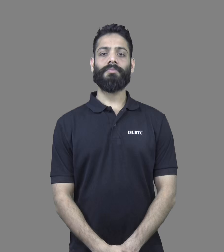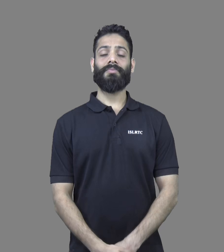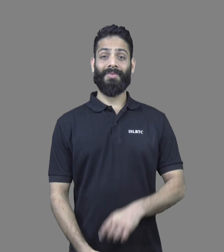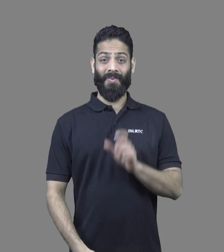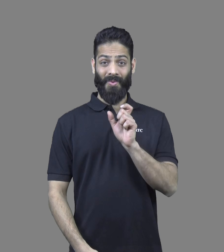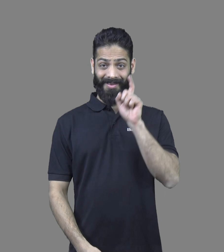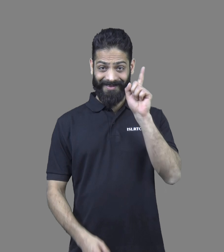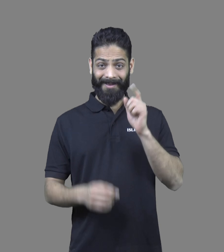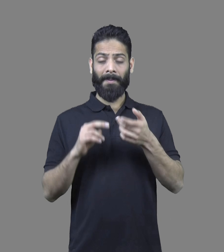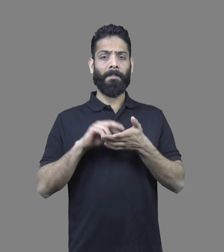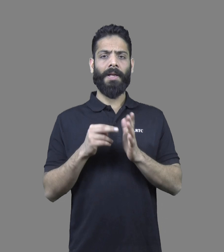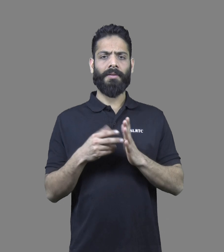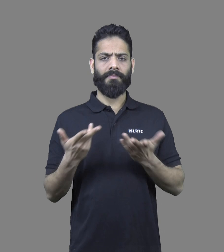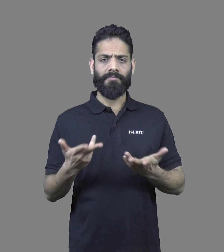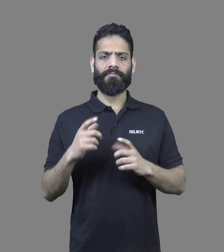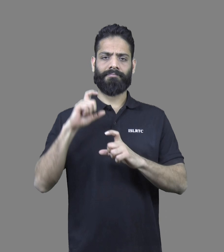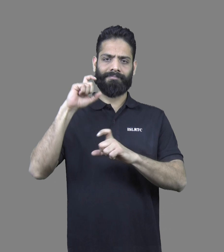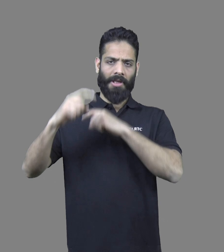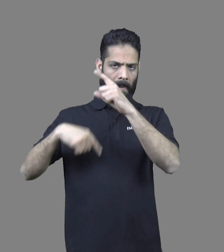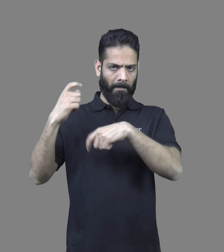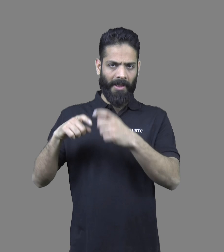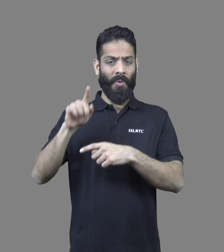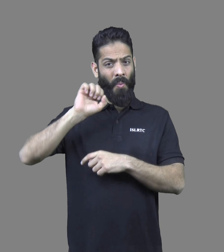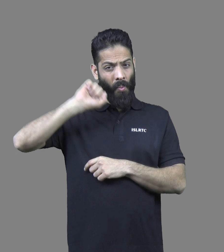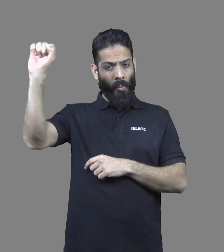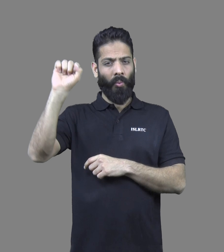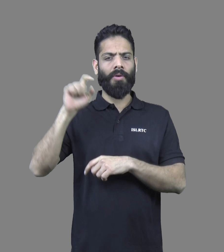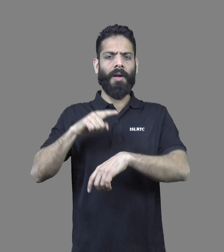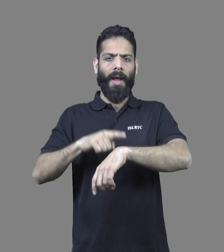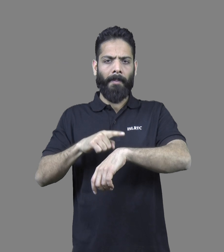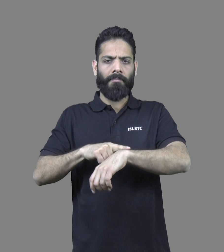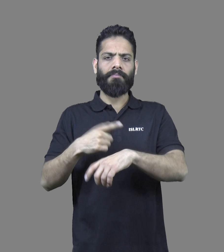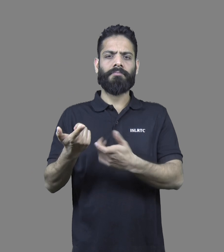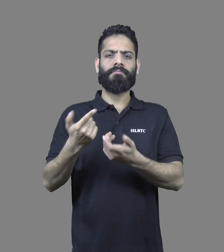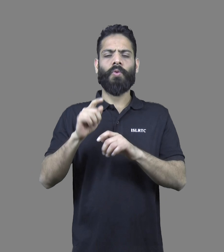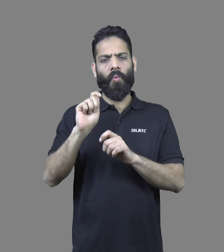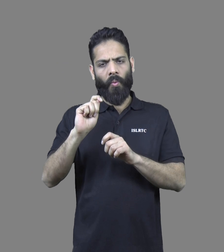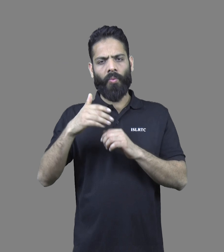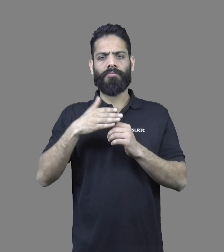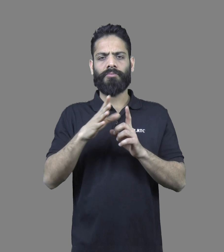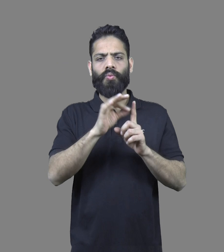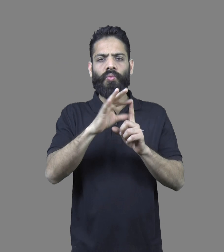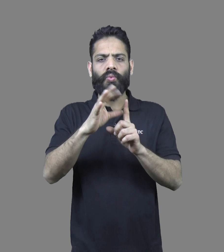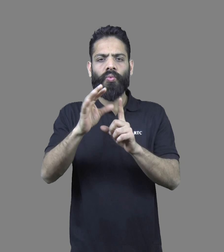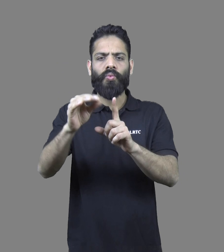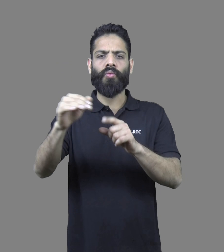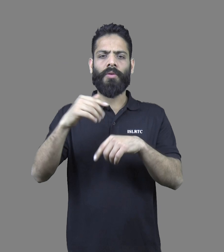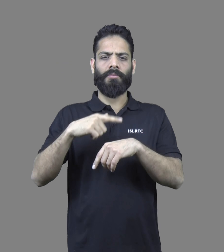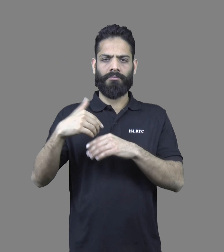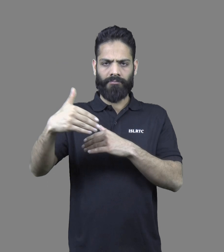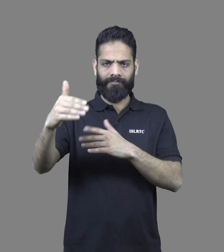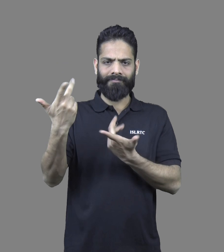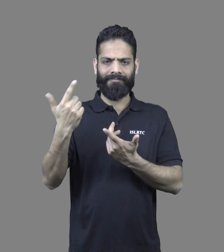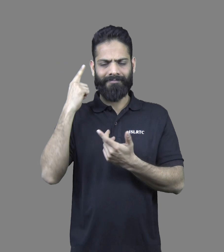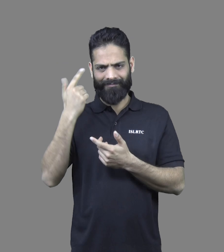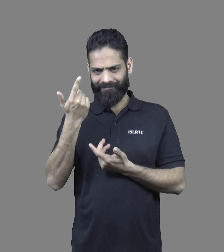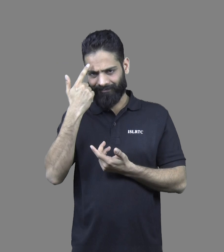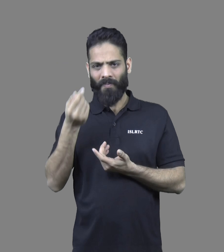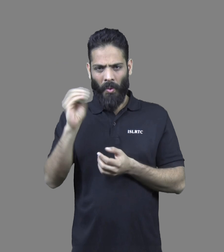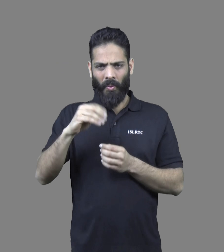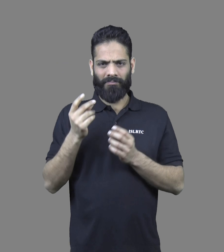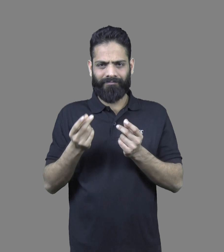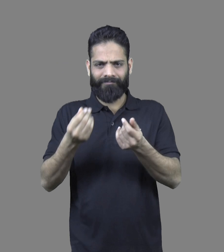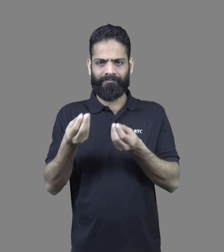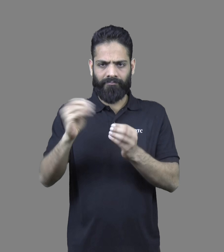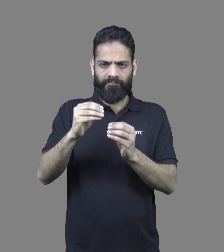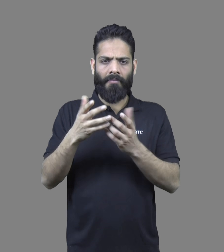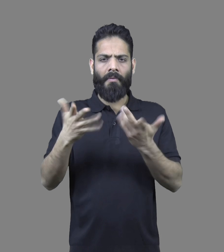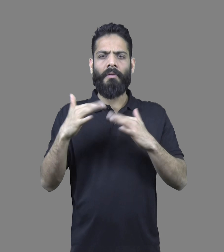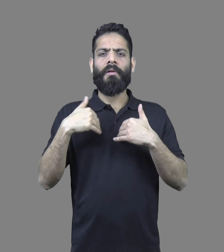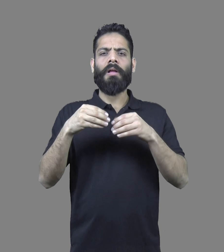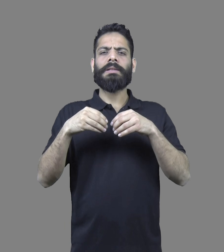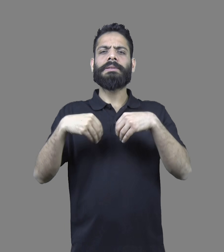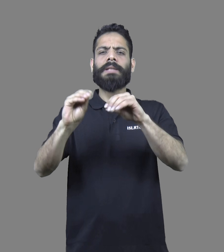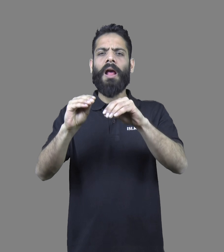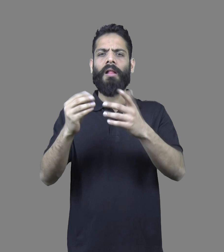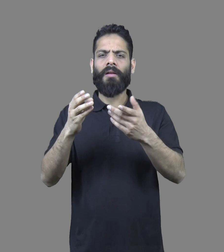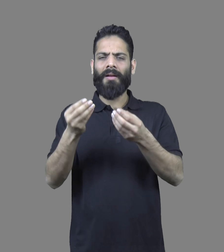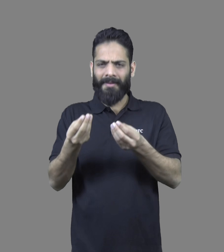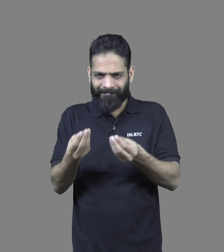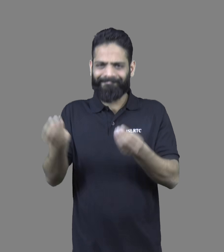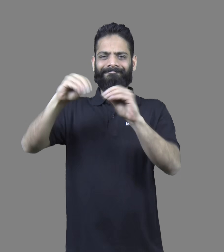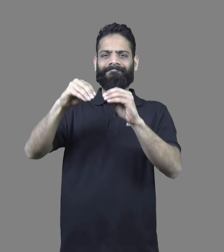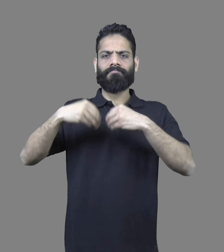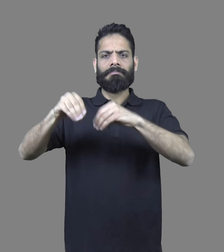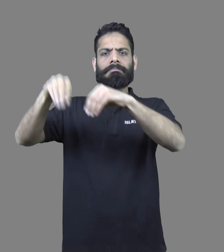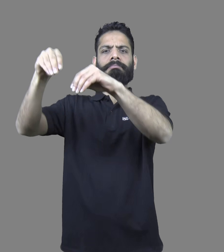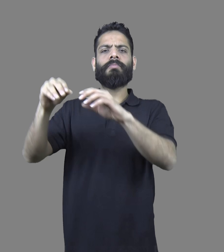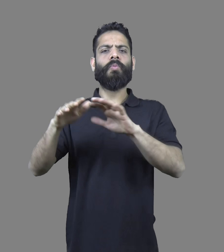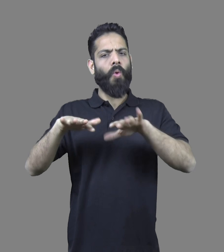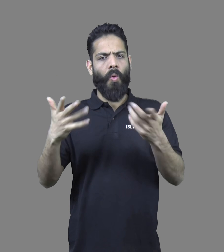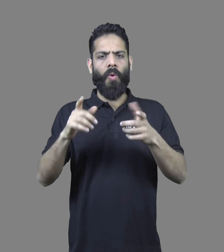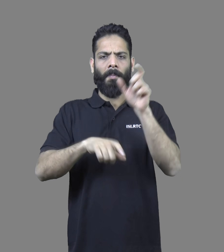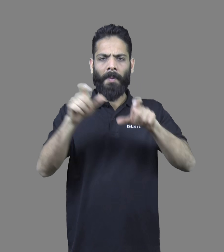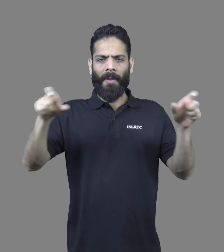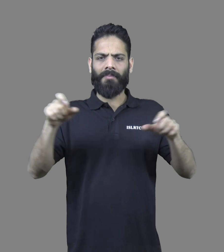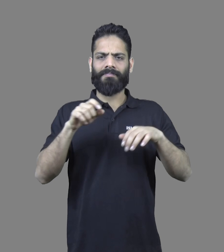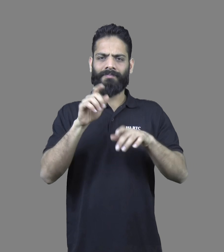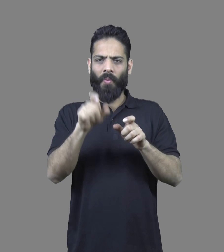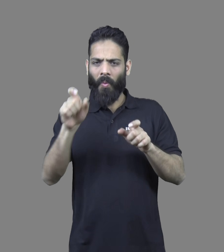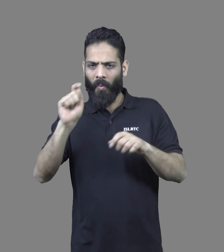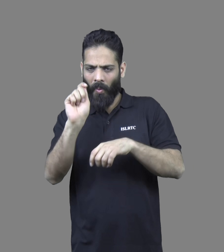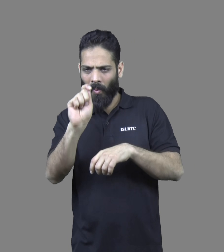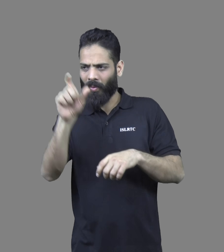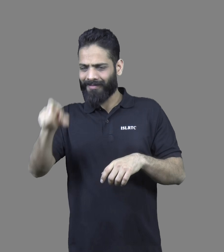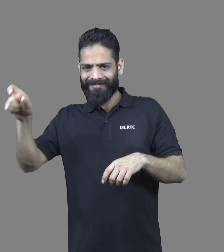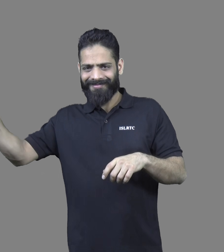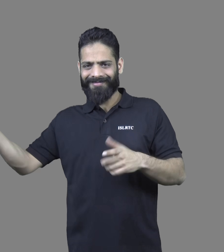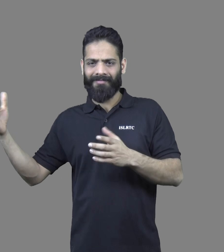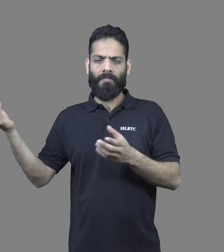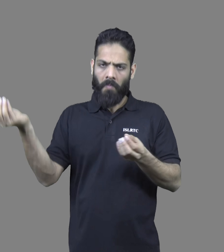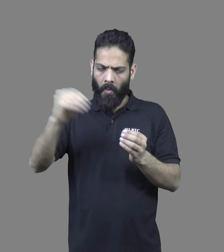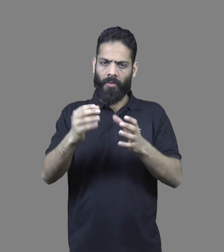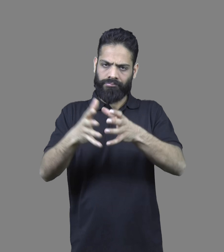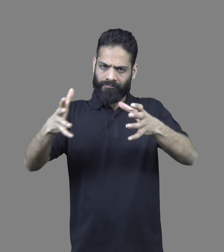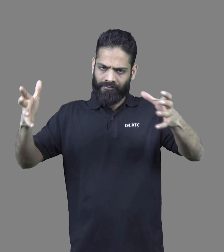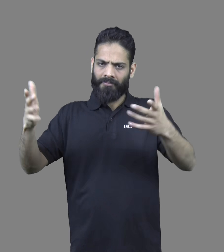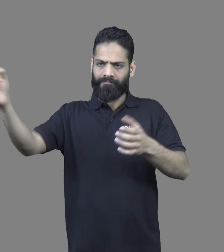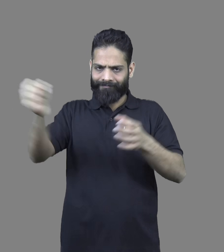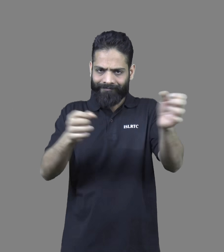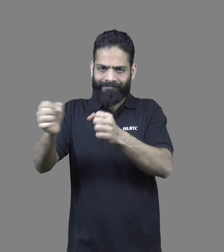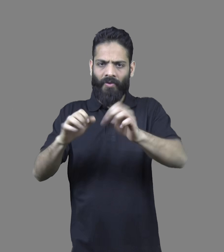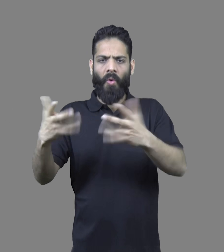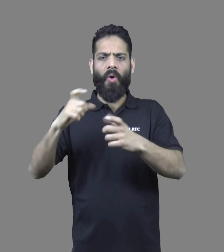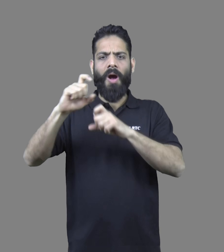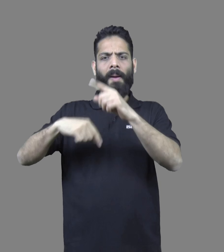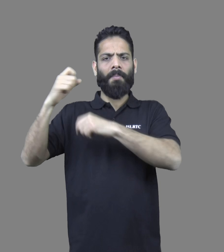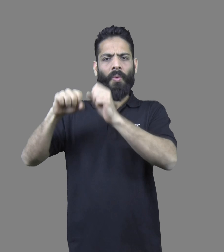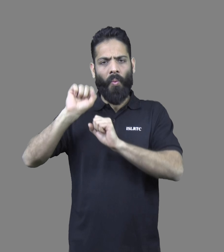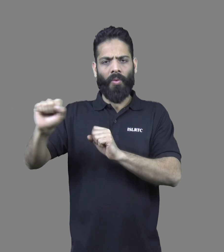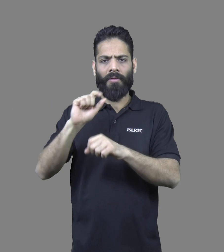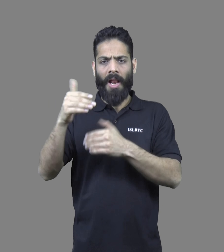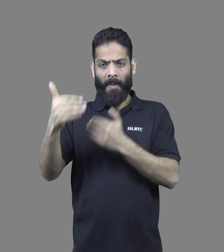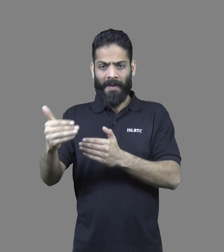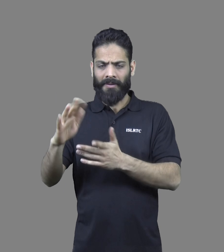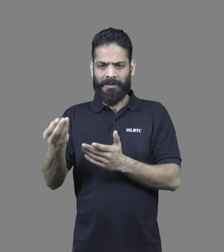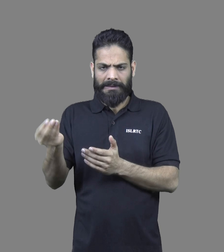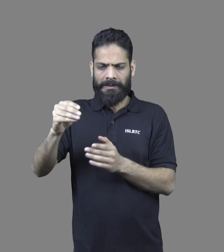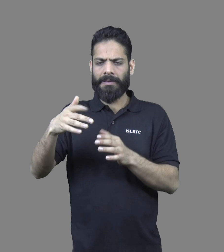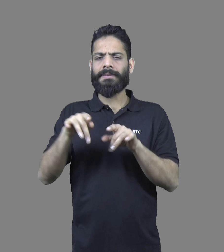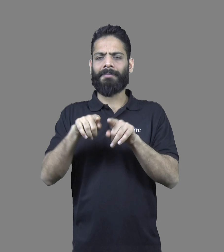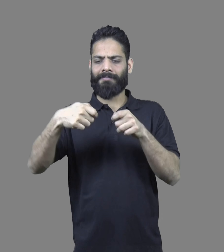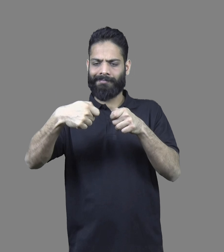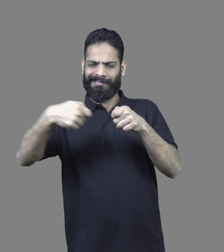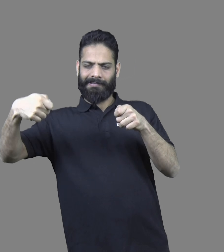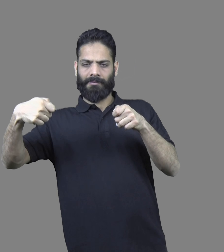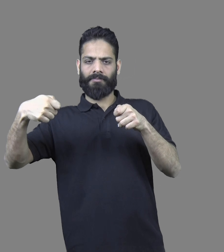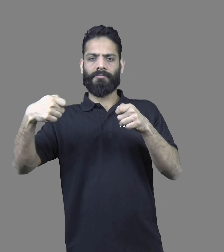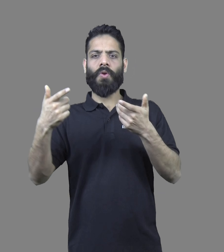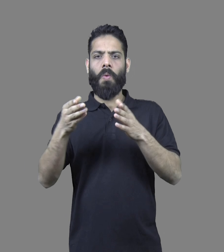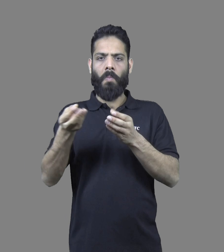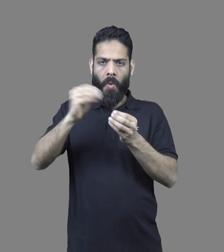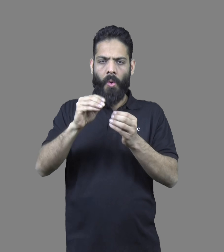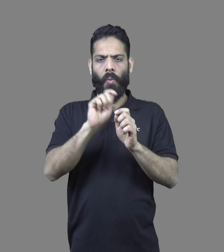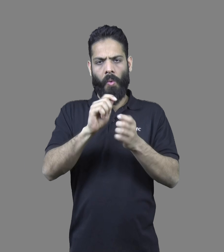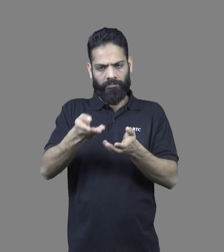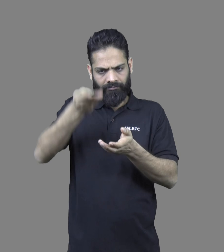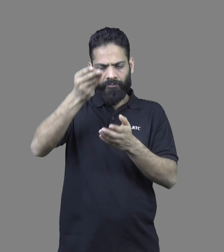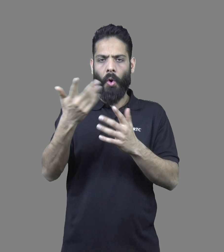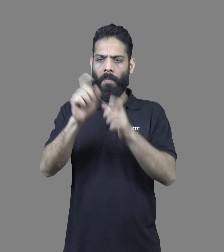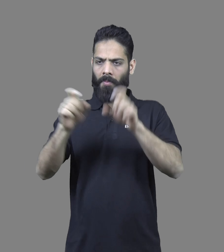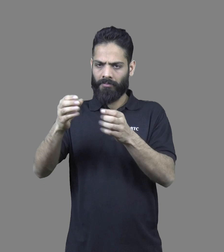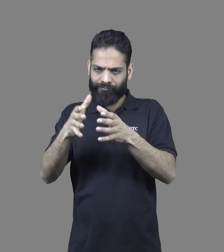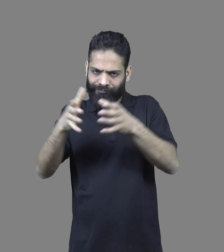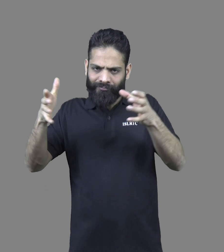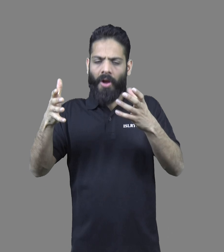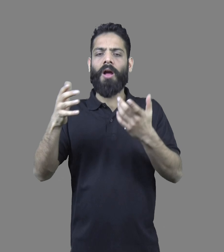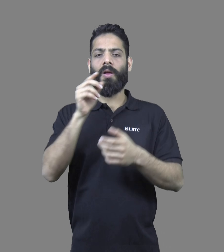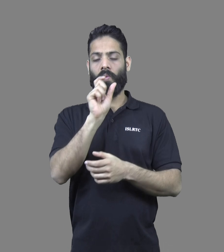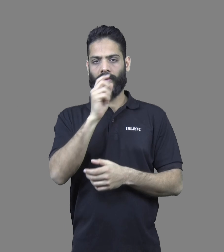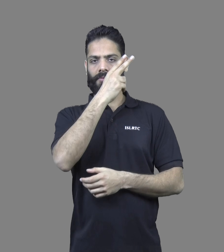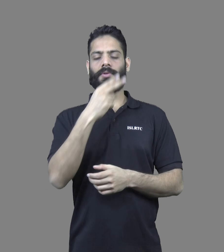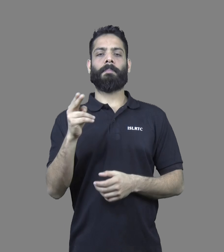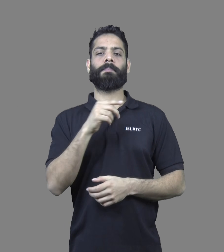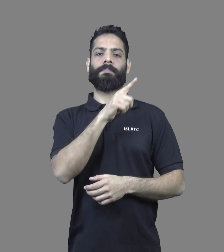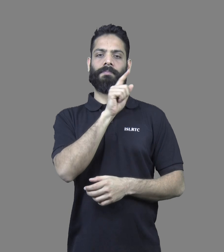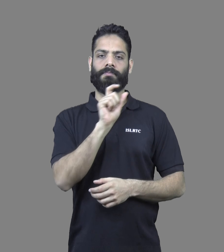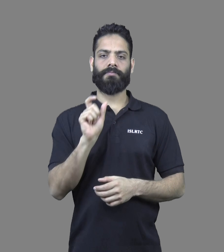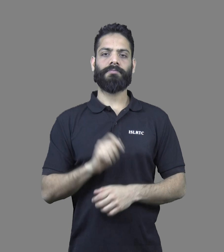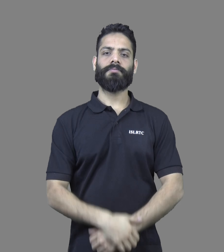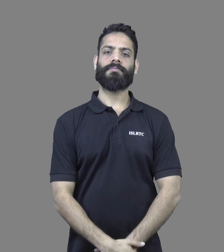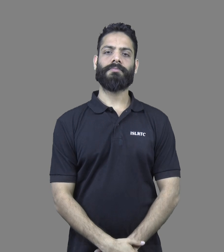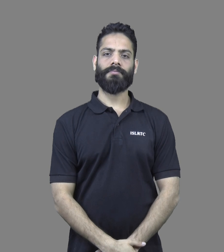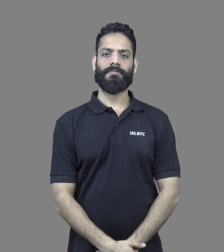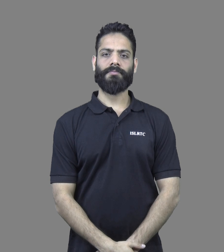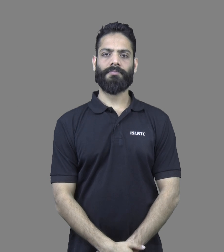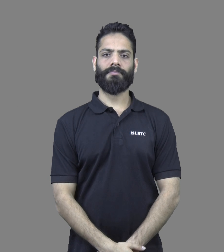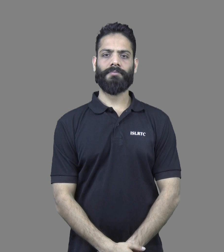Expand